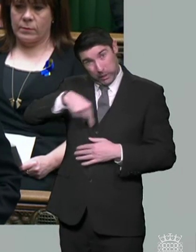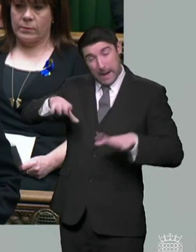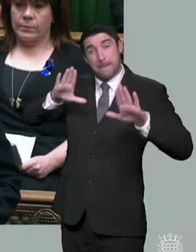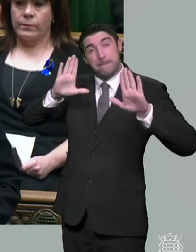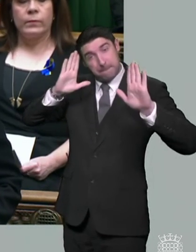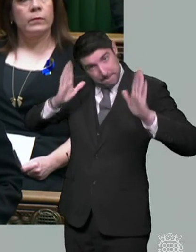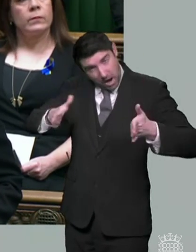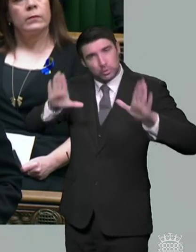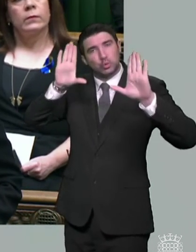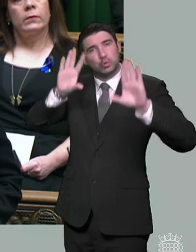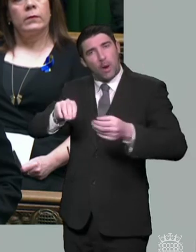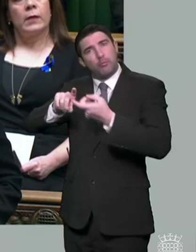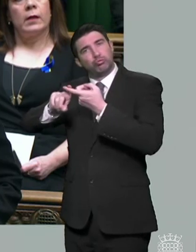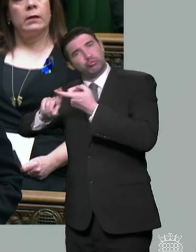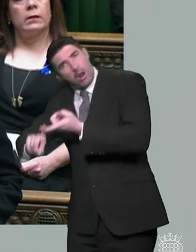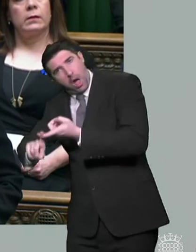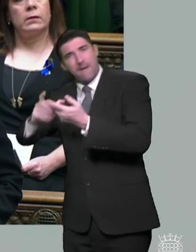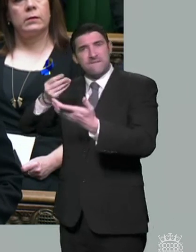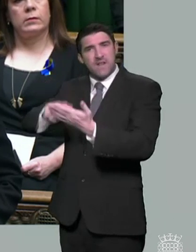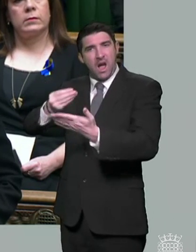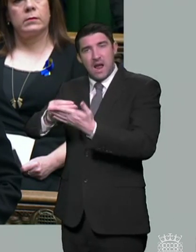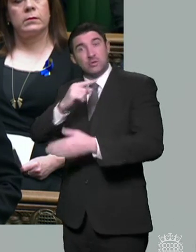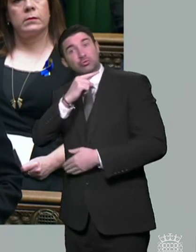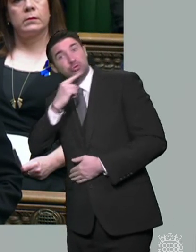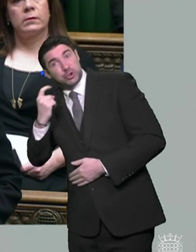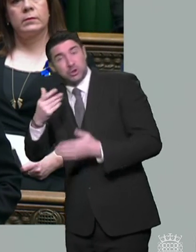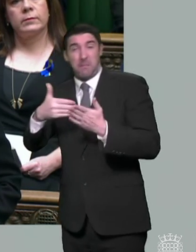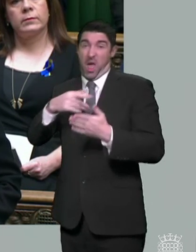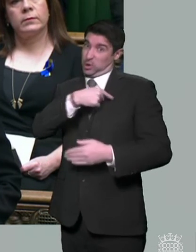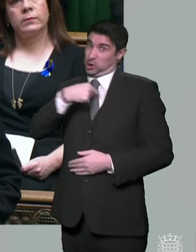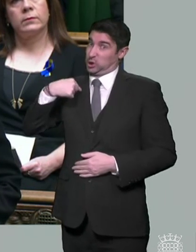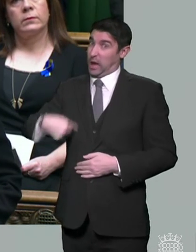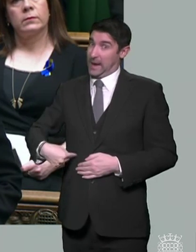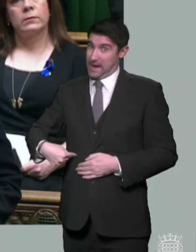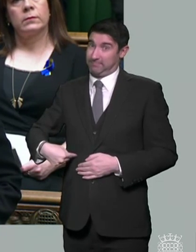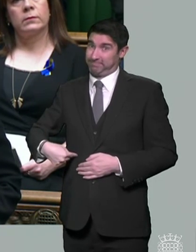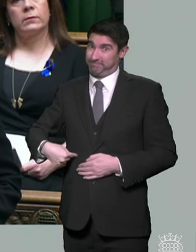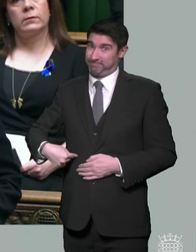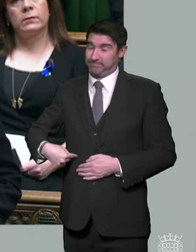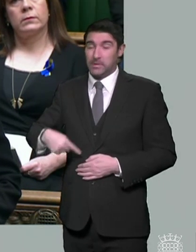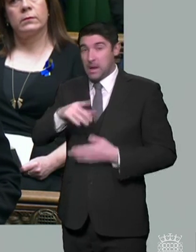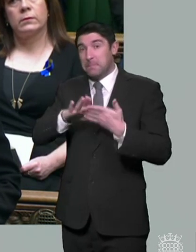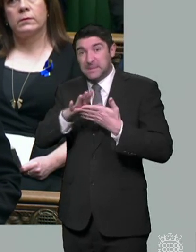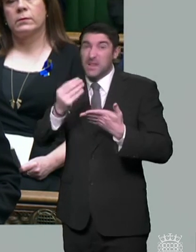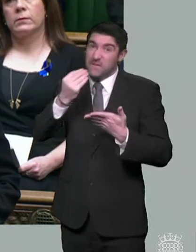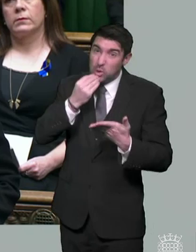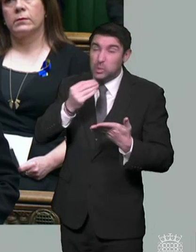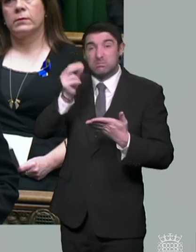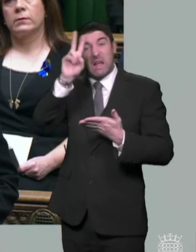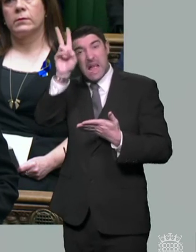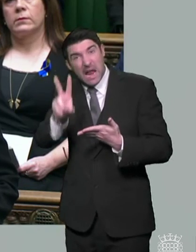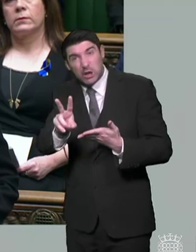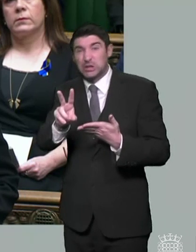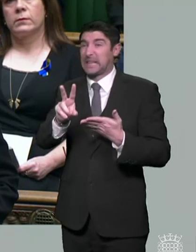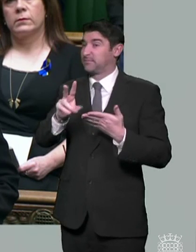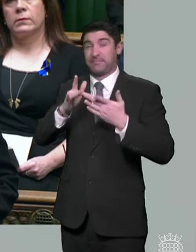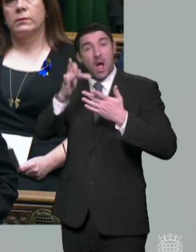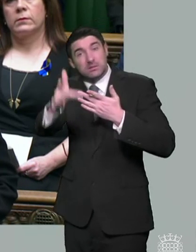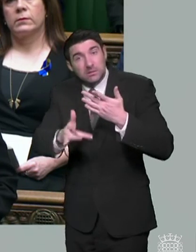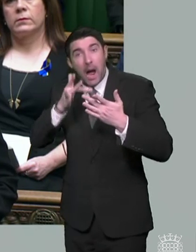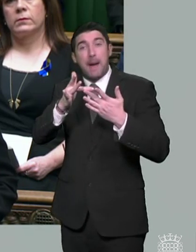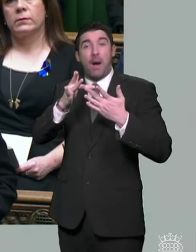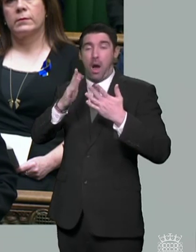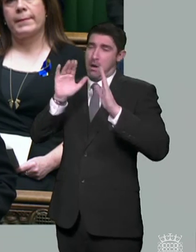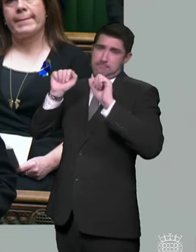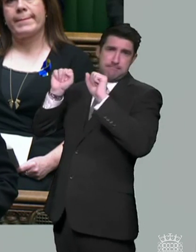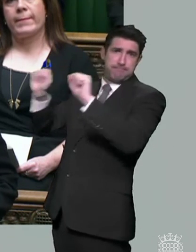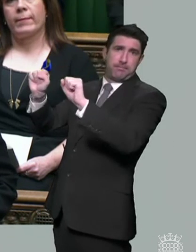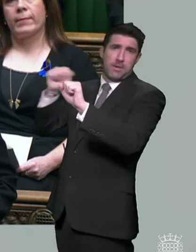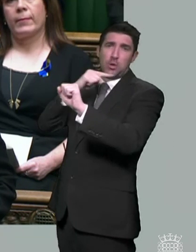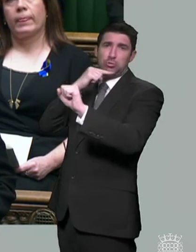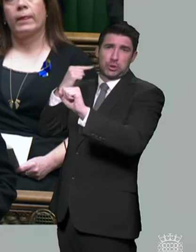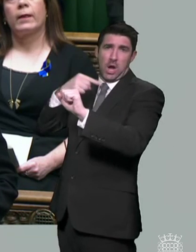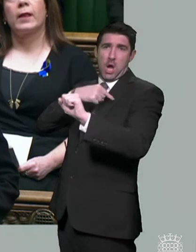Does the Prime Minister agree that our national security must be protected, and our food, energy, fibre and national infrastructure must be secure, both now and in the future, from hostile Governments?